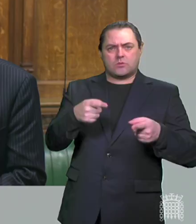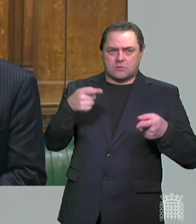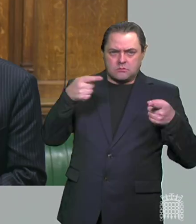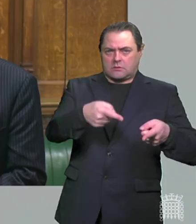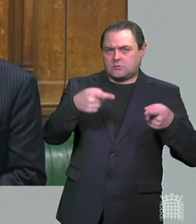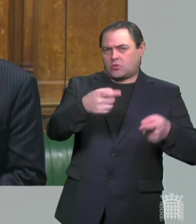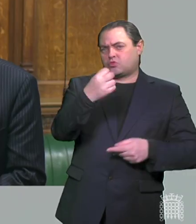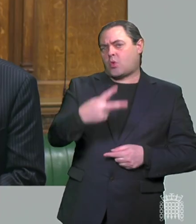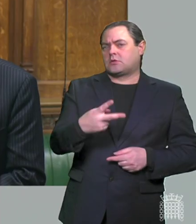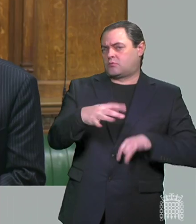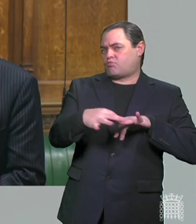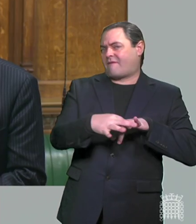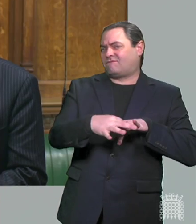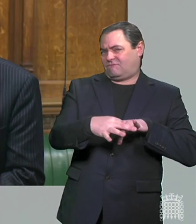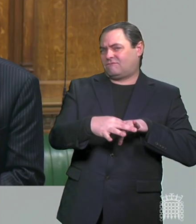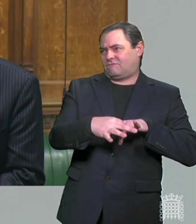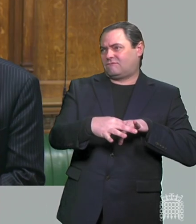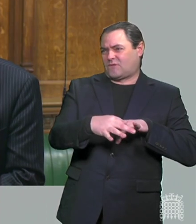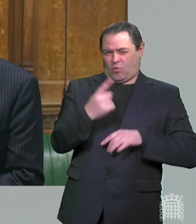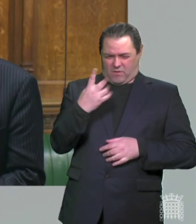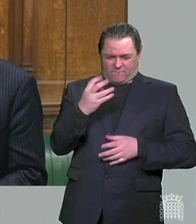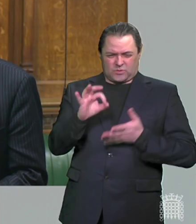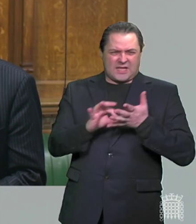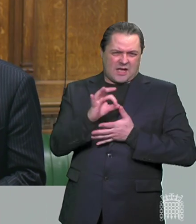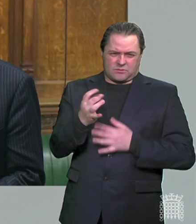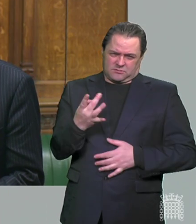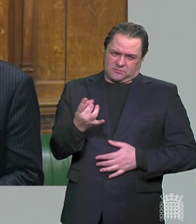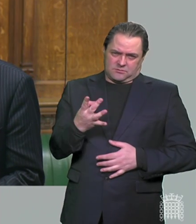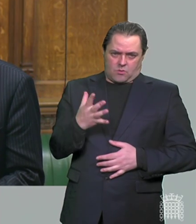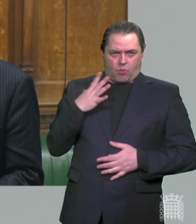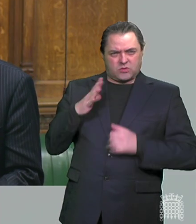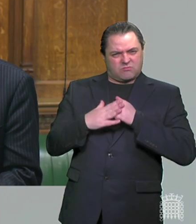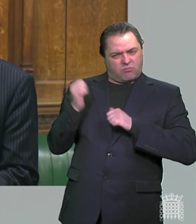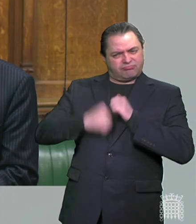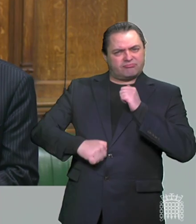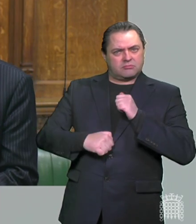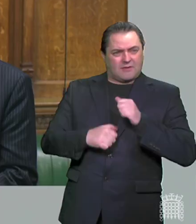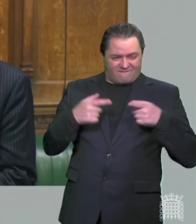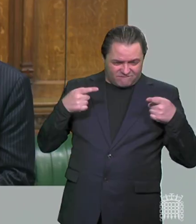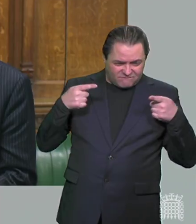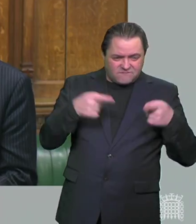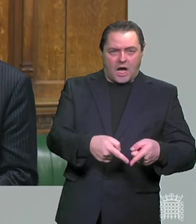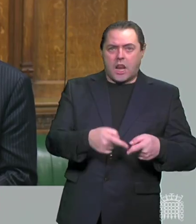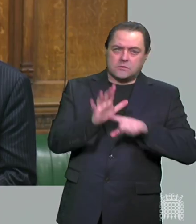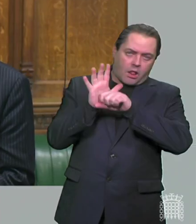What steps will the Attorney General take to ensure that harsher sentences are given to those guilty of inflicting violence on women?